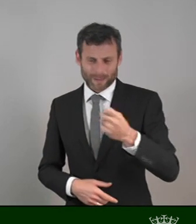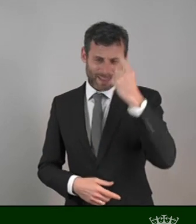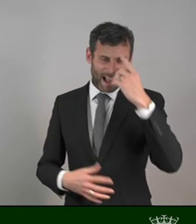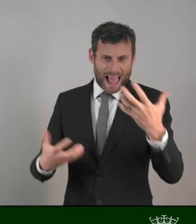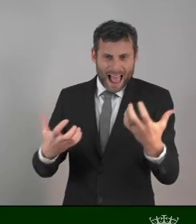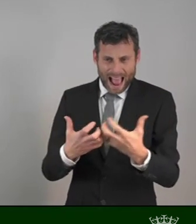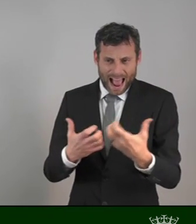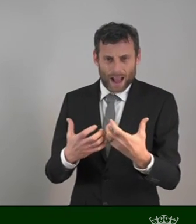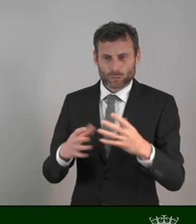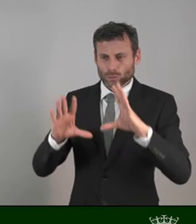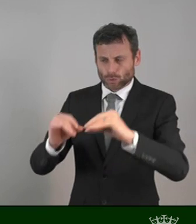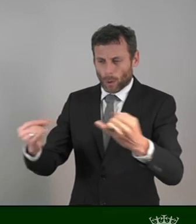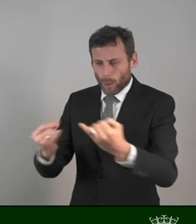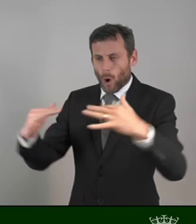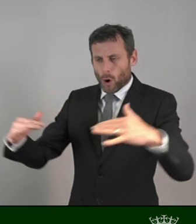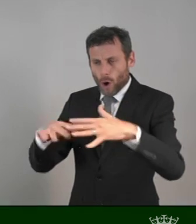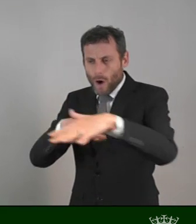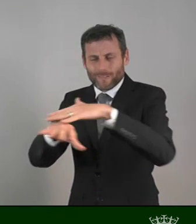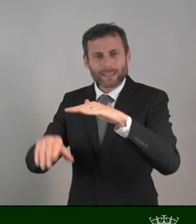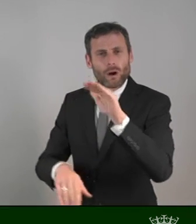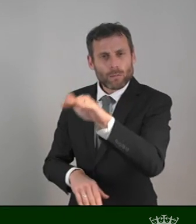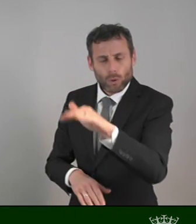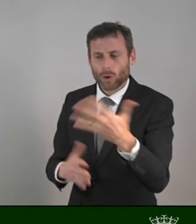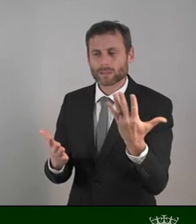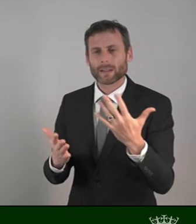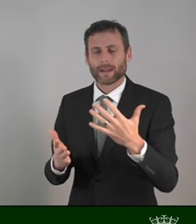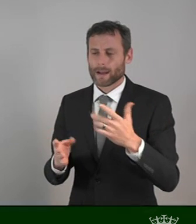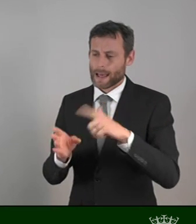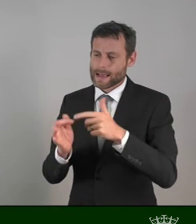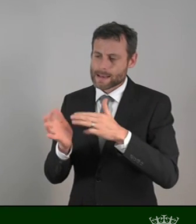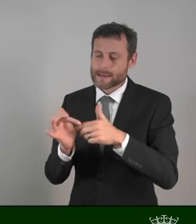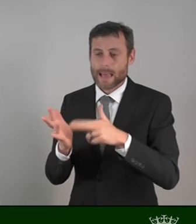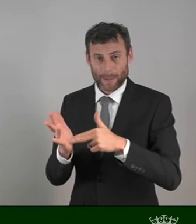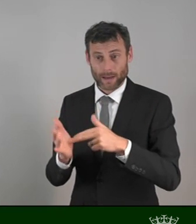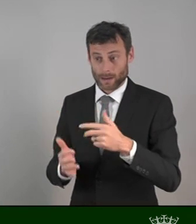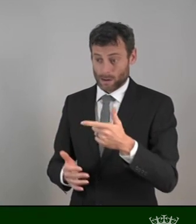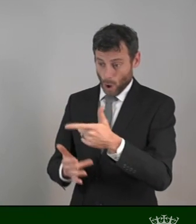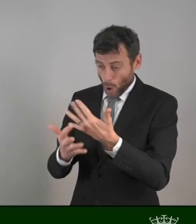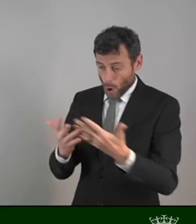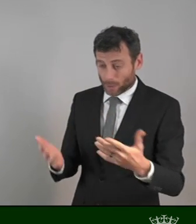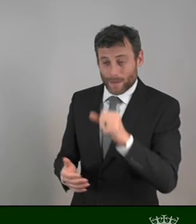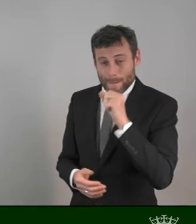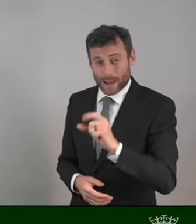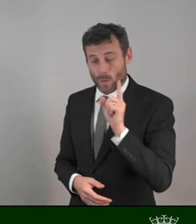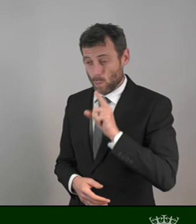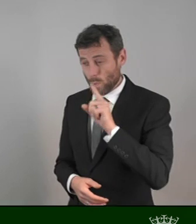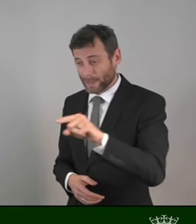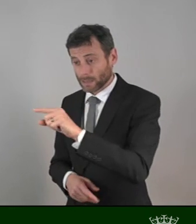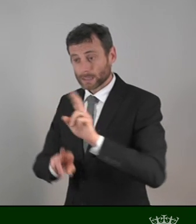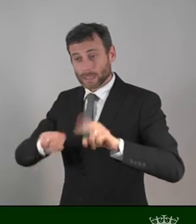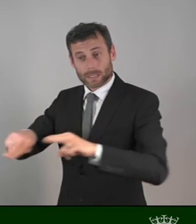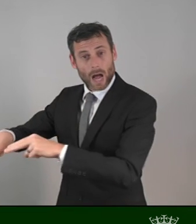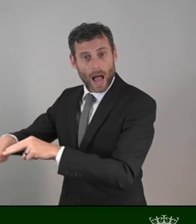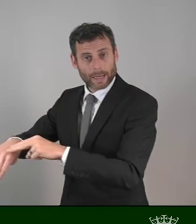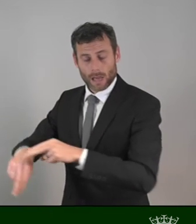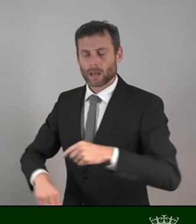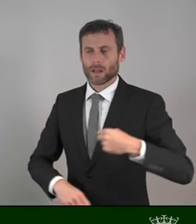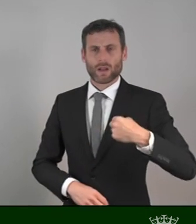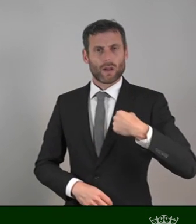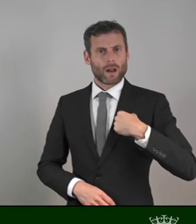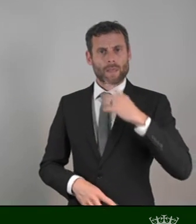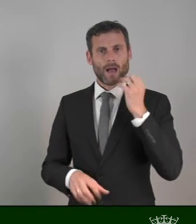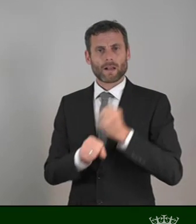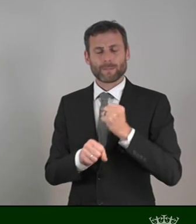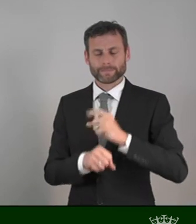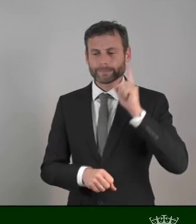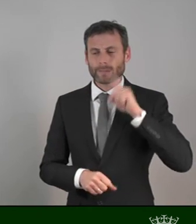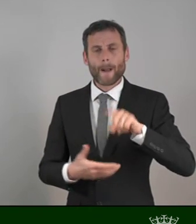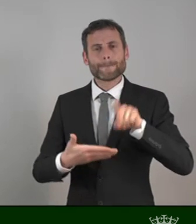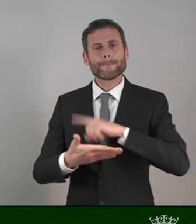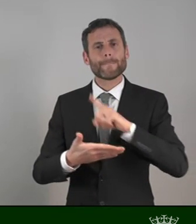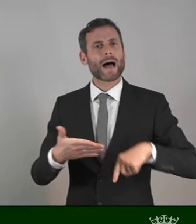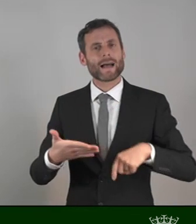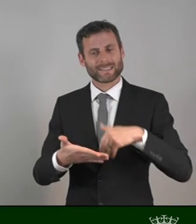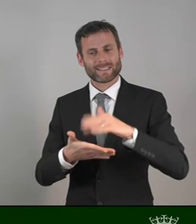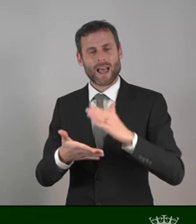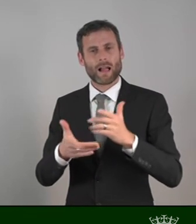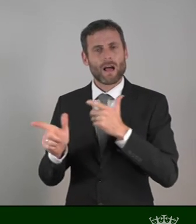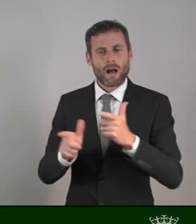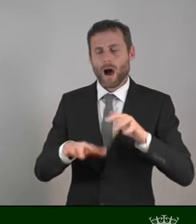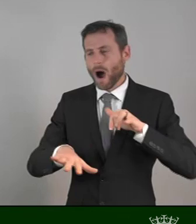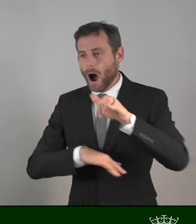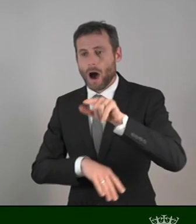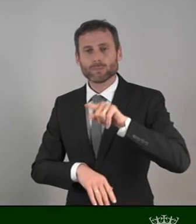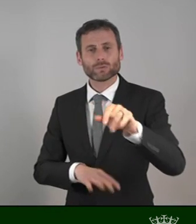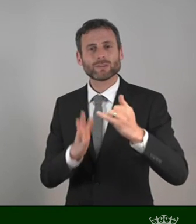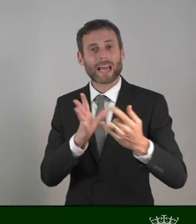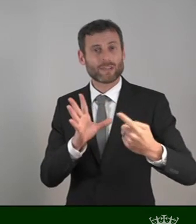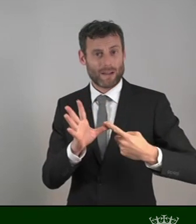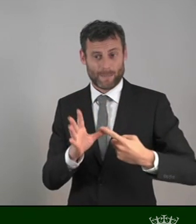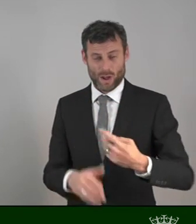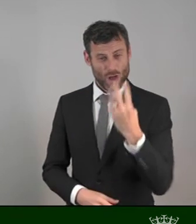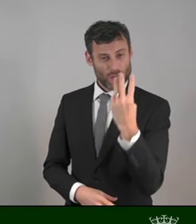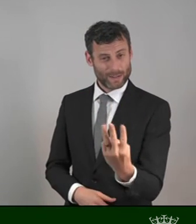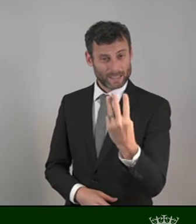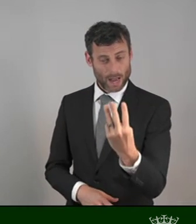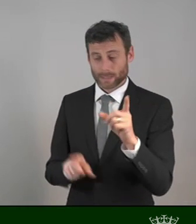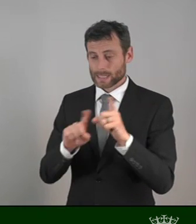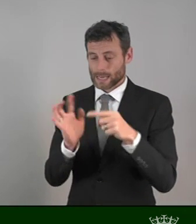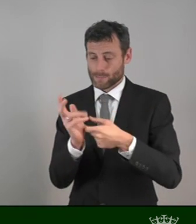The Saudi Arabian-led intervention in Yemen has led to the needless deaths of innocent men, women and children, yet this Government have broken the ban on Saudi arms sales three times, while Donald Trump has vetoed a ban on arms exports three times.